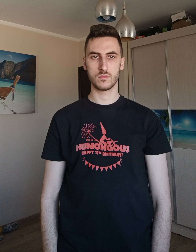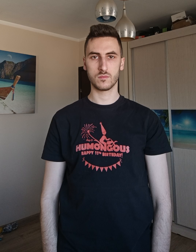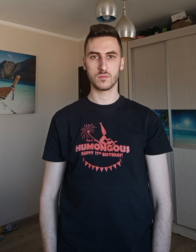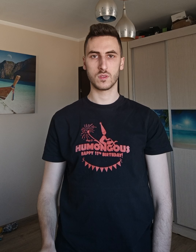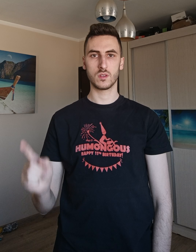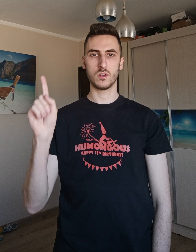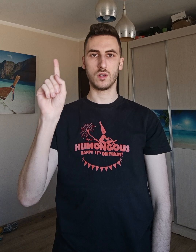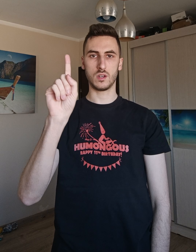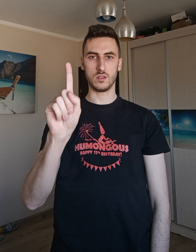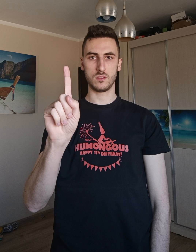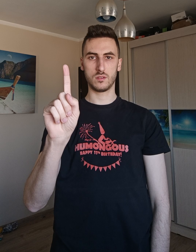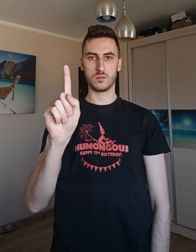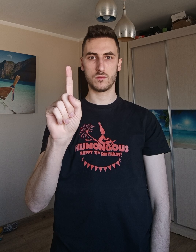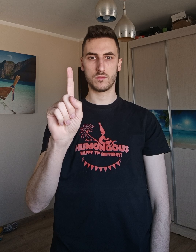אחד